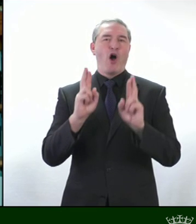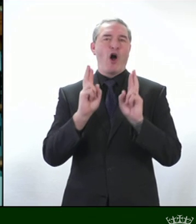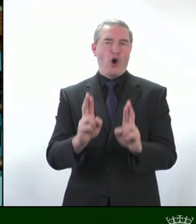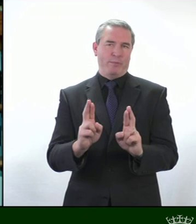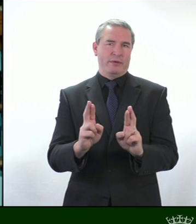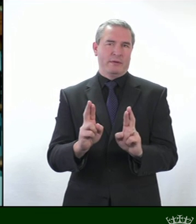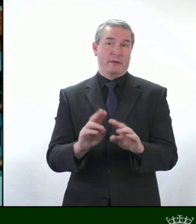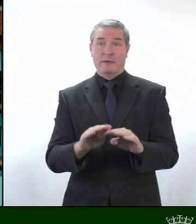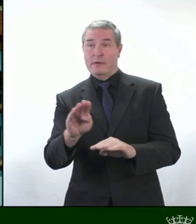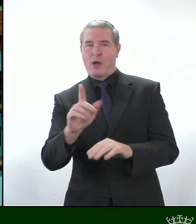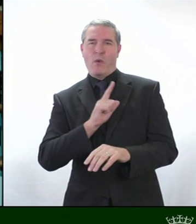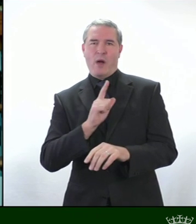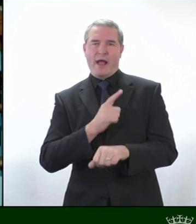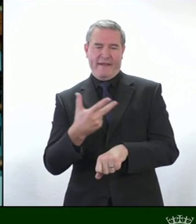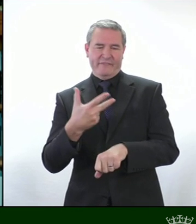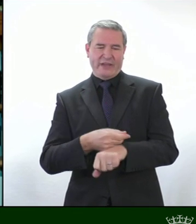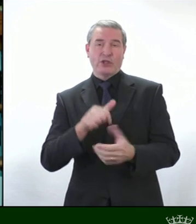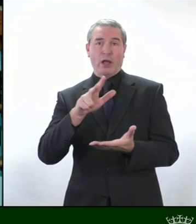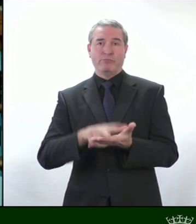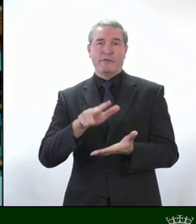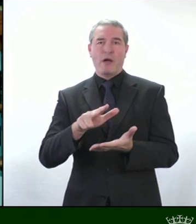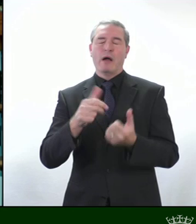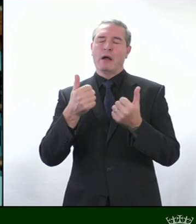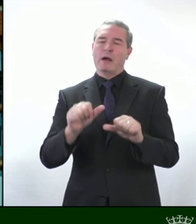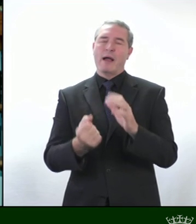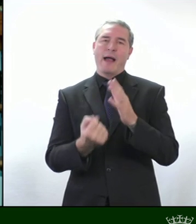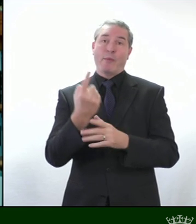The news on the vaccine approval is the news we have all been waiting for.